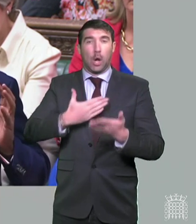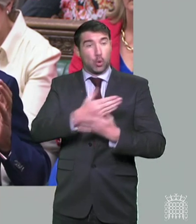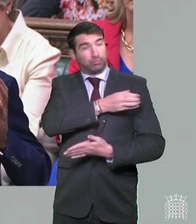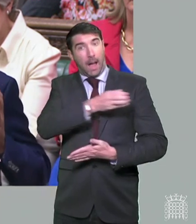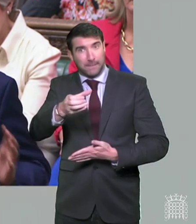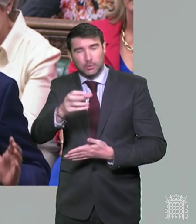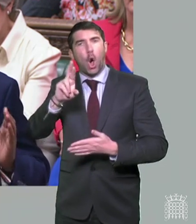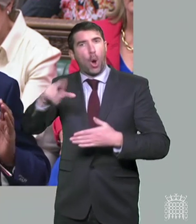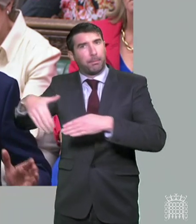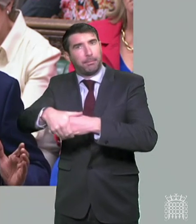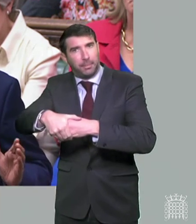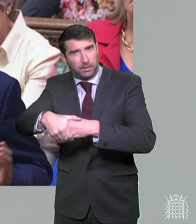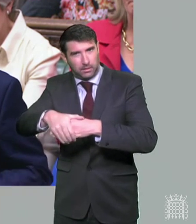For the sake of clarity